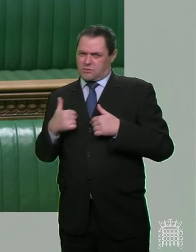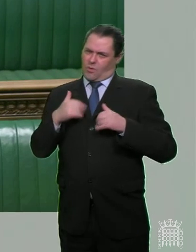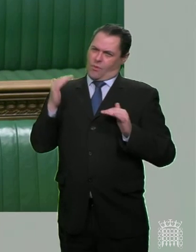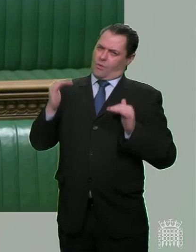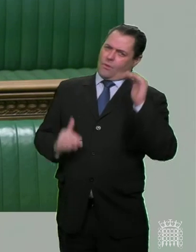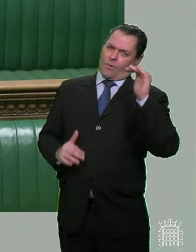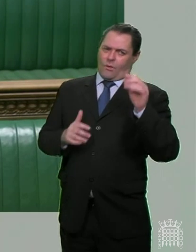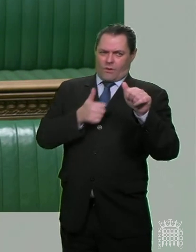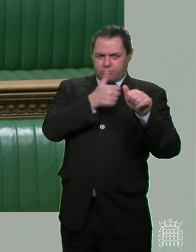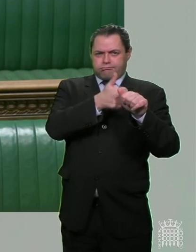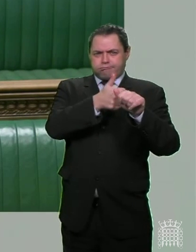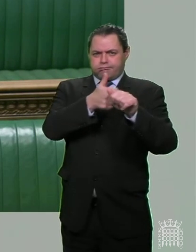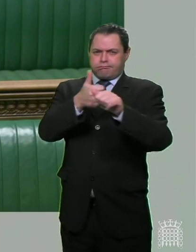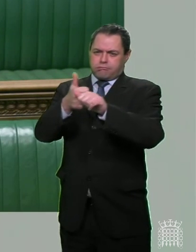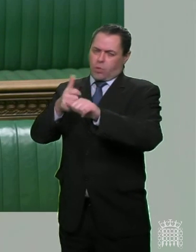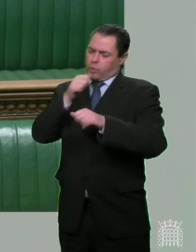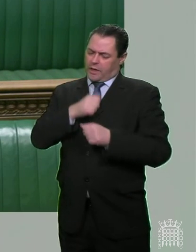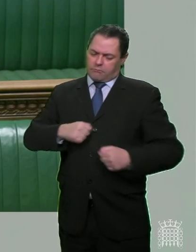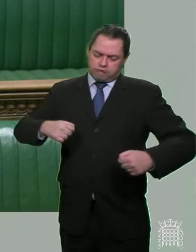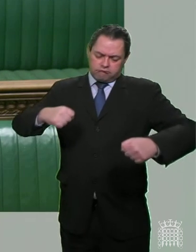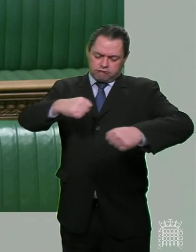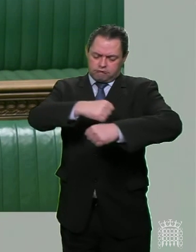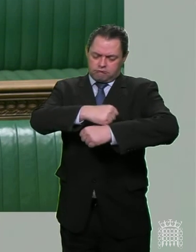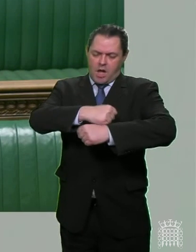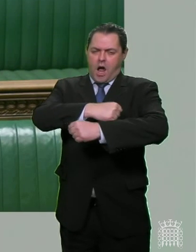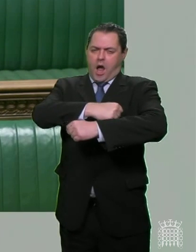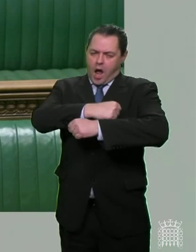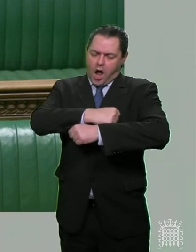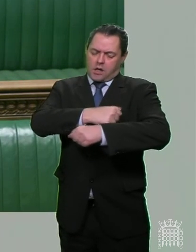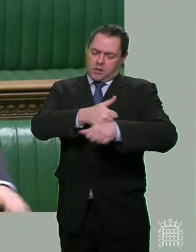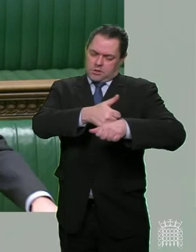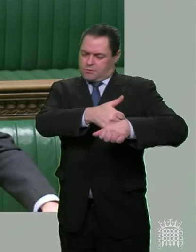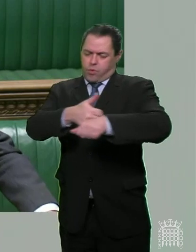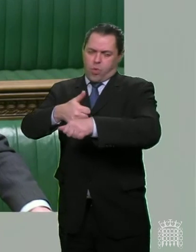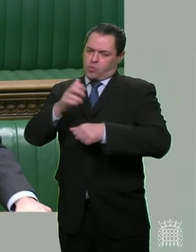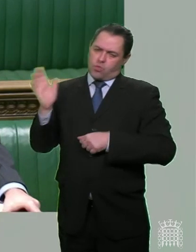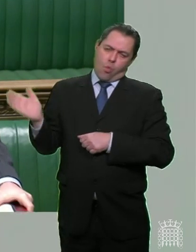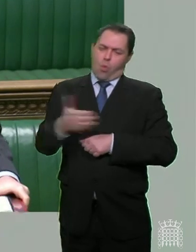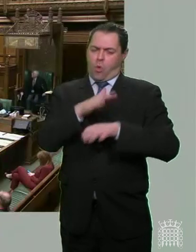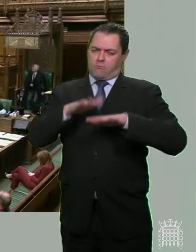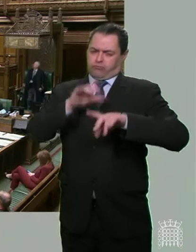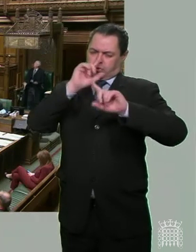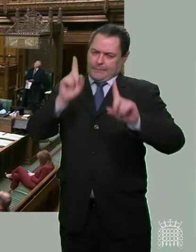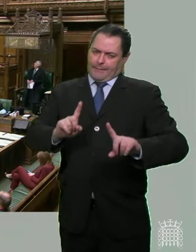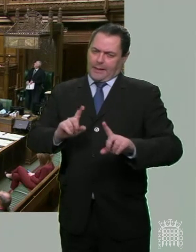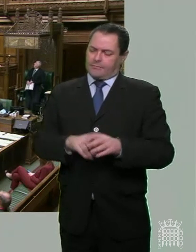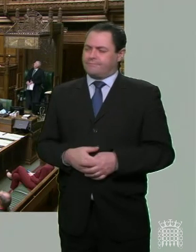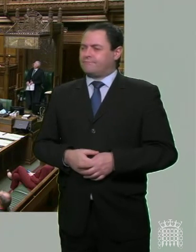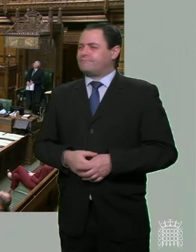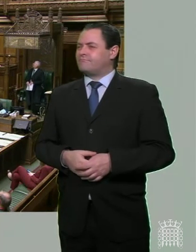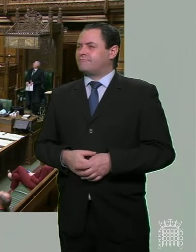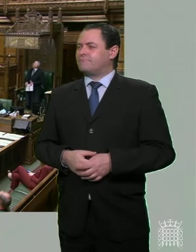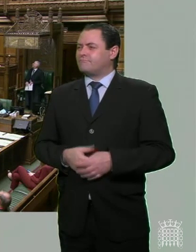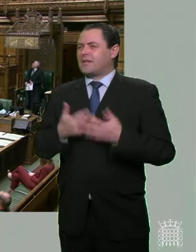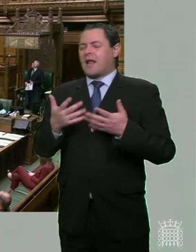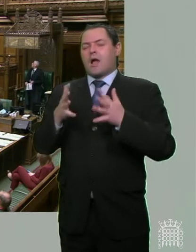We will continue to put our arms around people across the whole UK throughout this crisis.